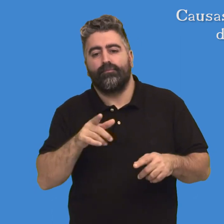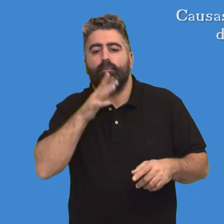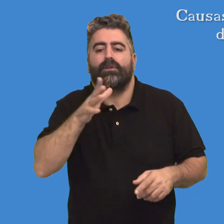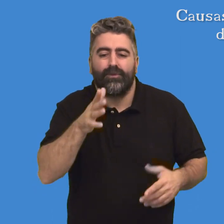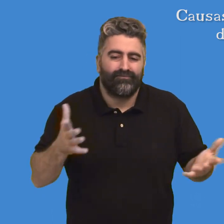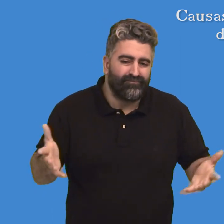motivo